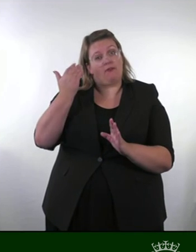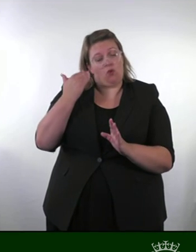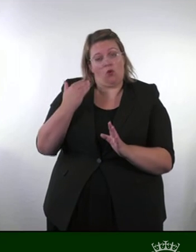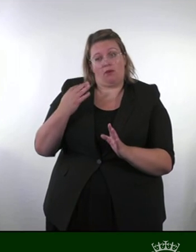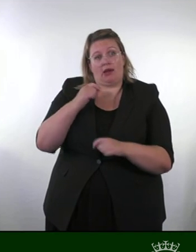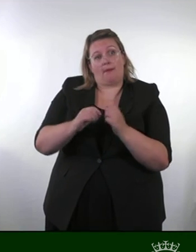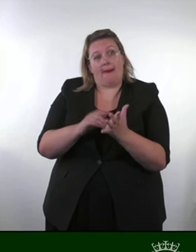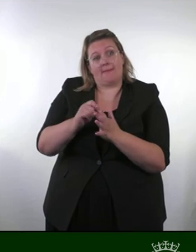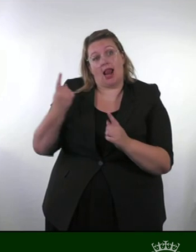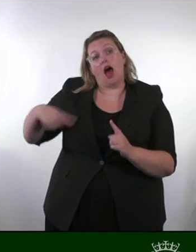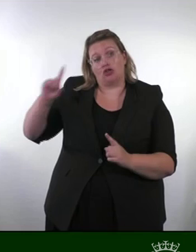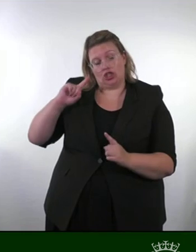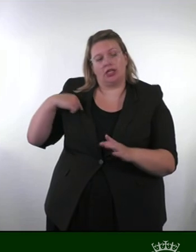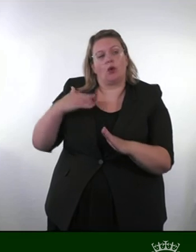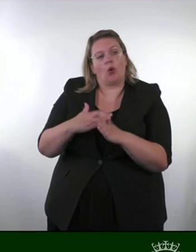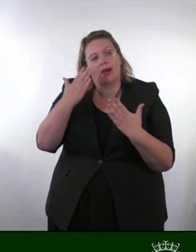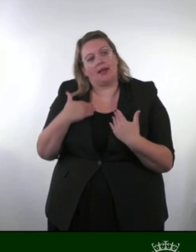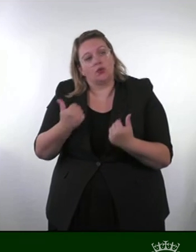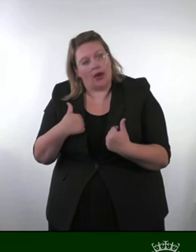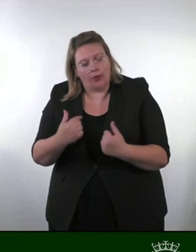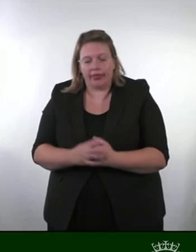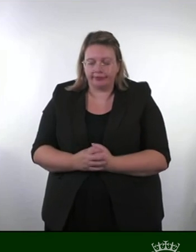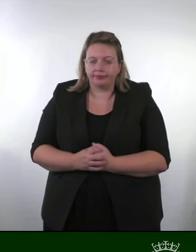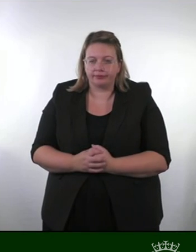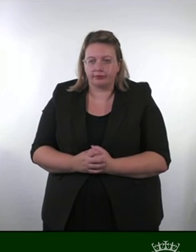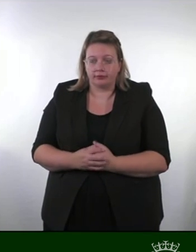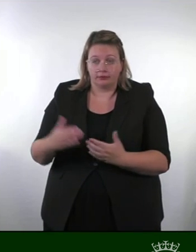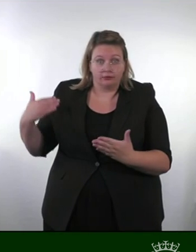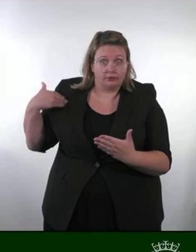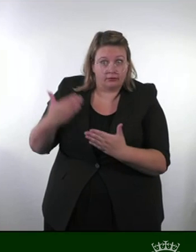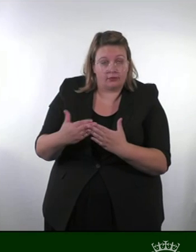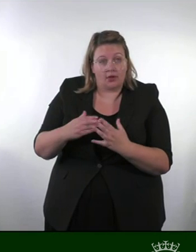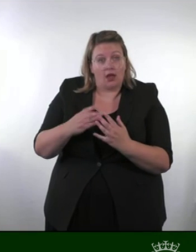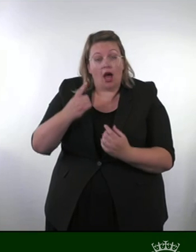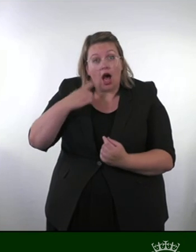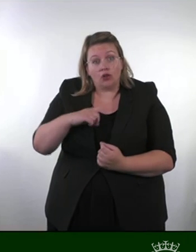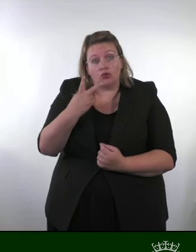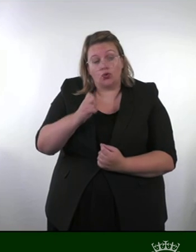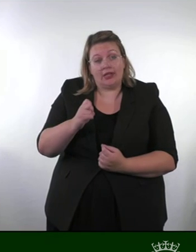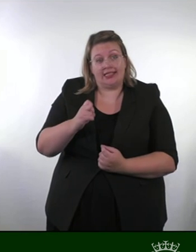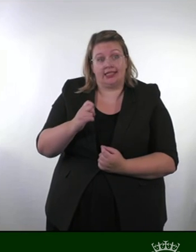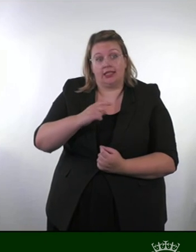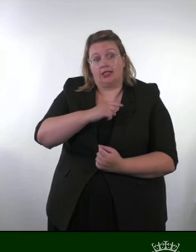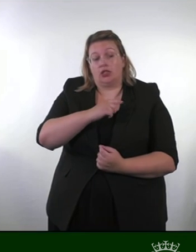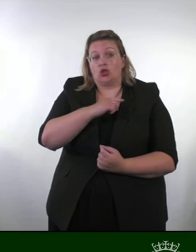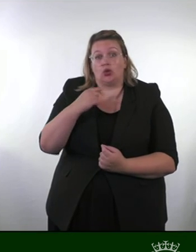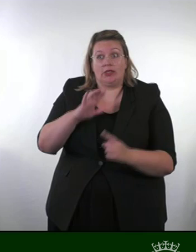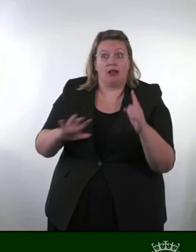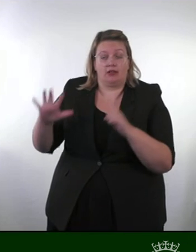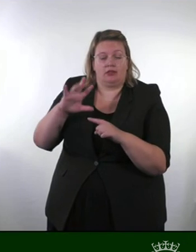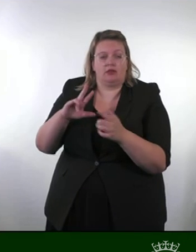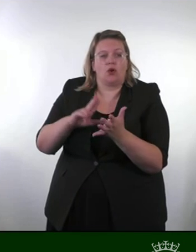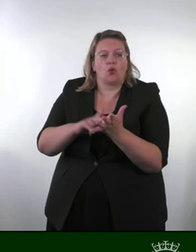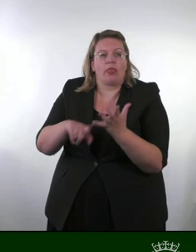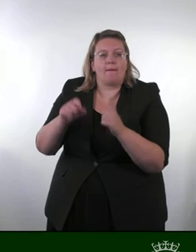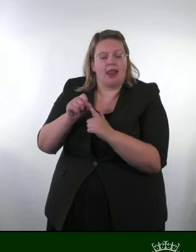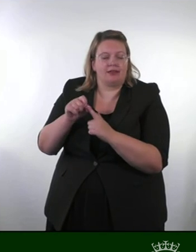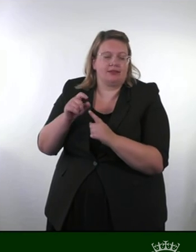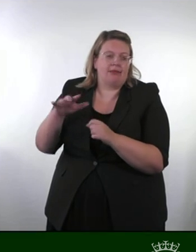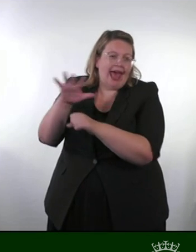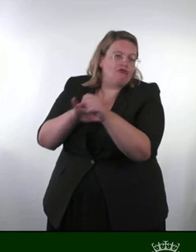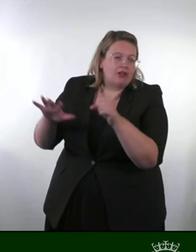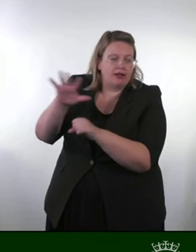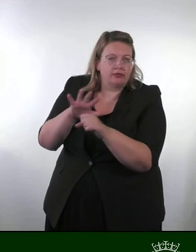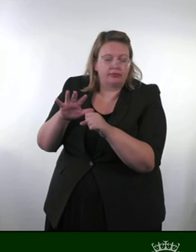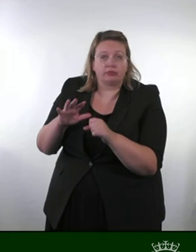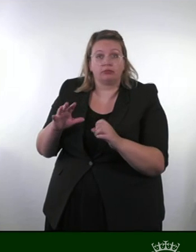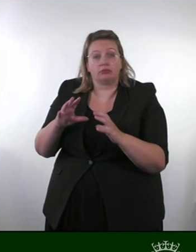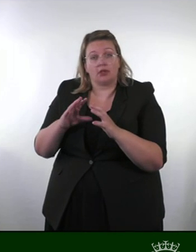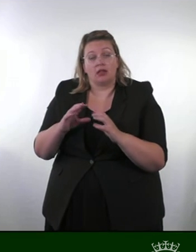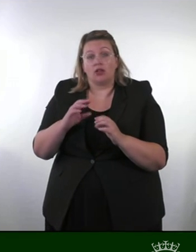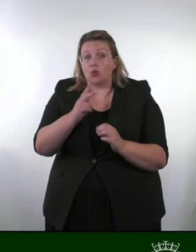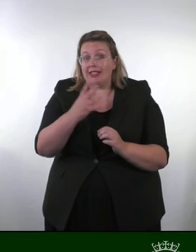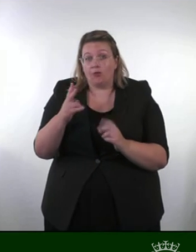Since October last year, there have been 120 suicides across the Northumbria police force area alone, and 24 deaths in Blyth.